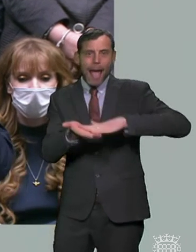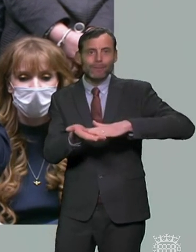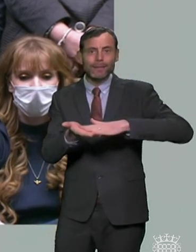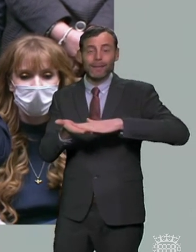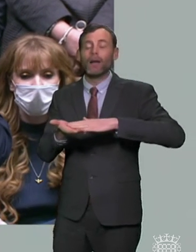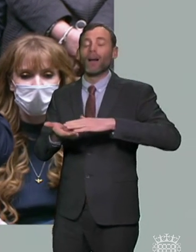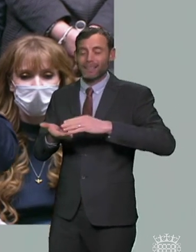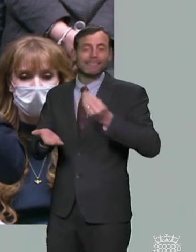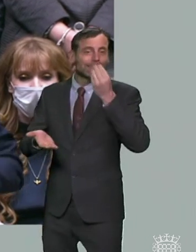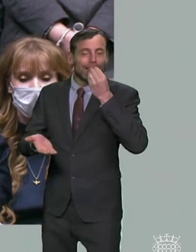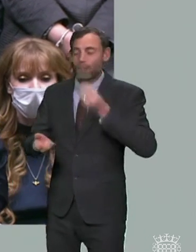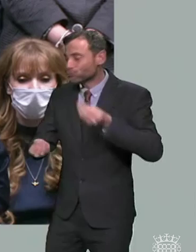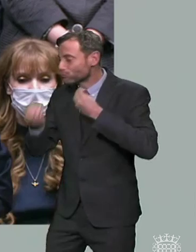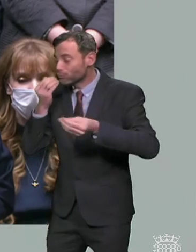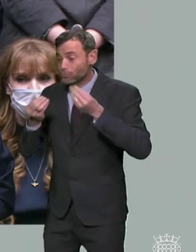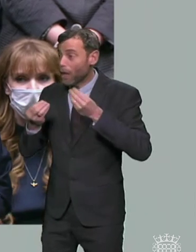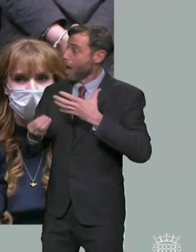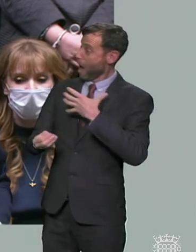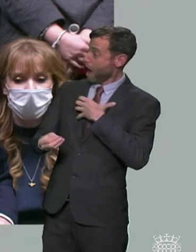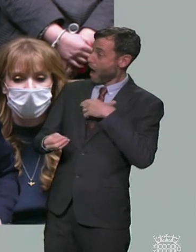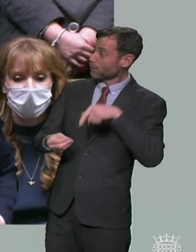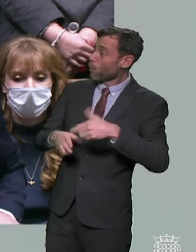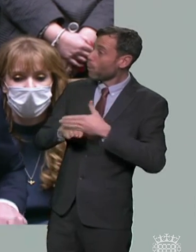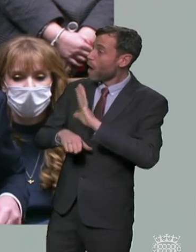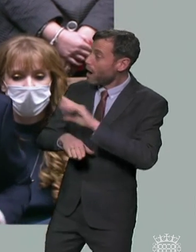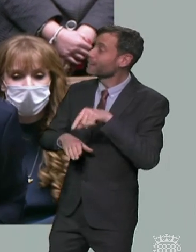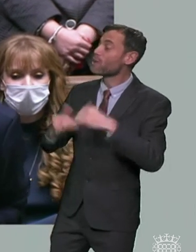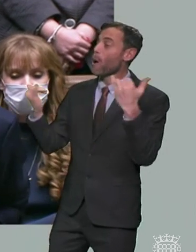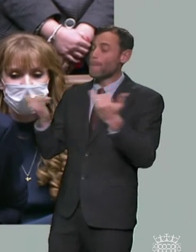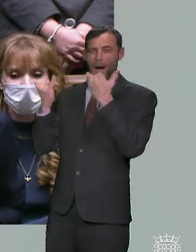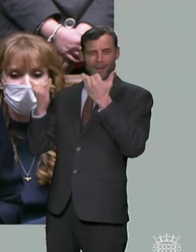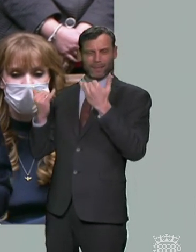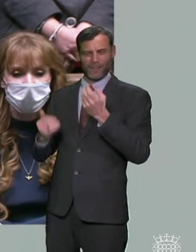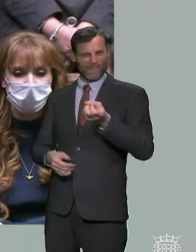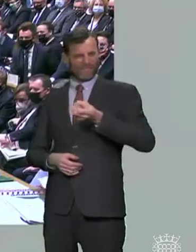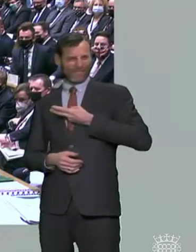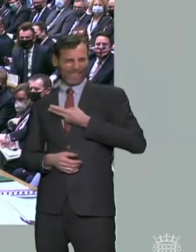Does the Prime Minister realise how ridiculous that sounds?